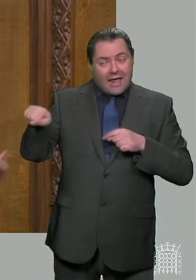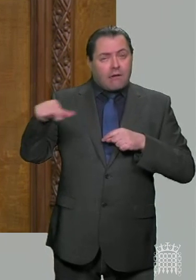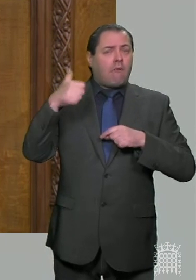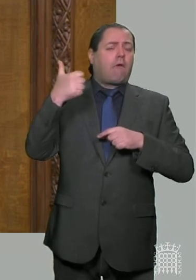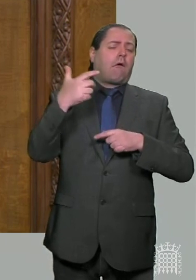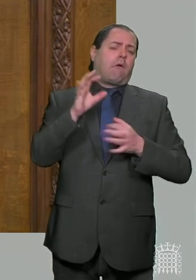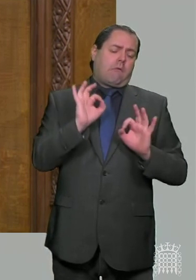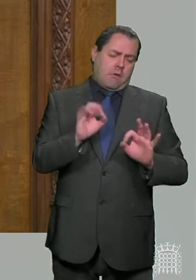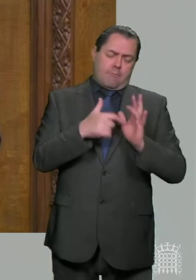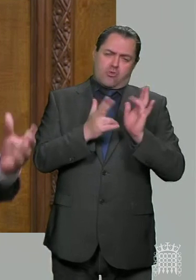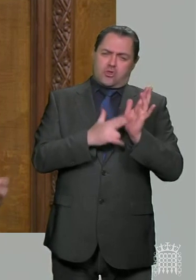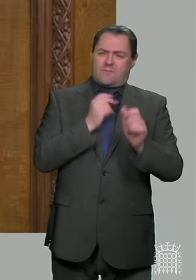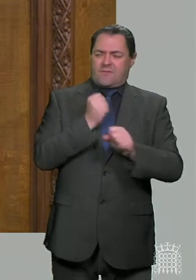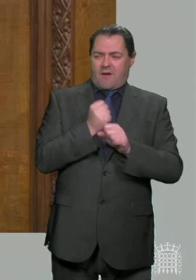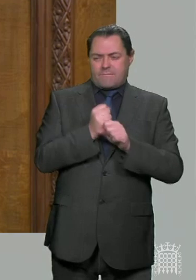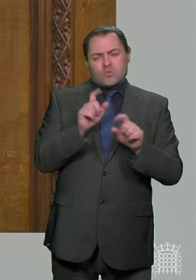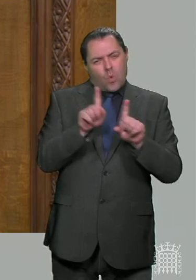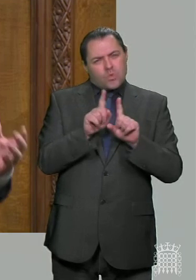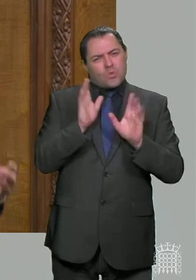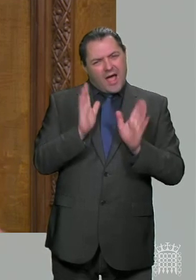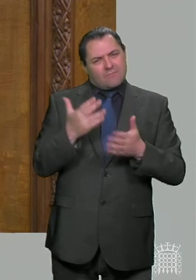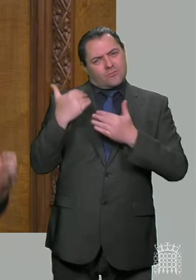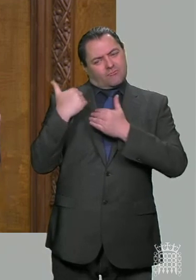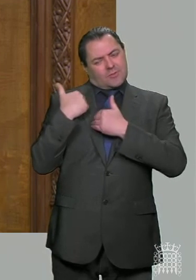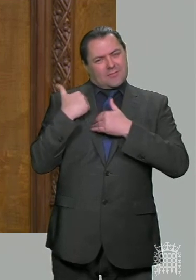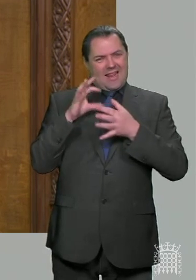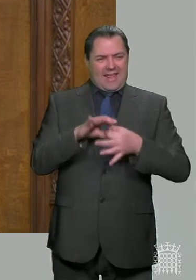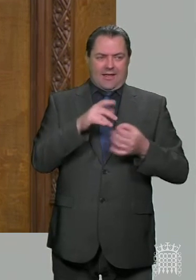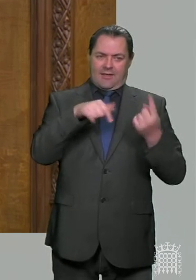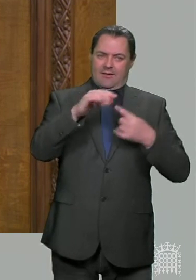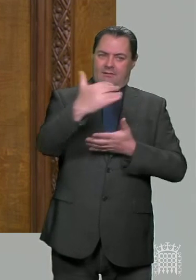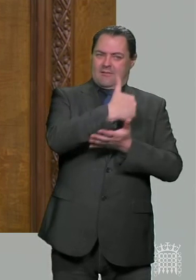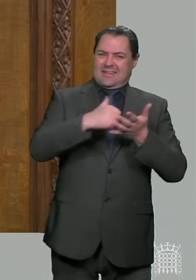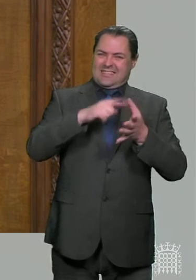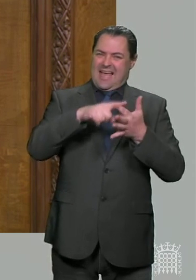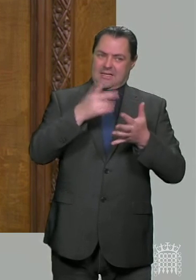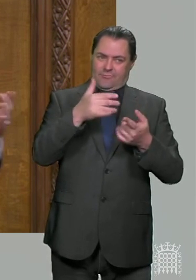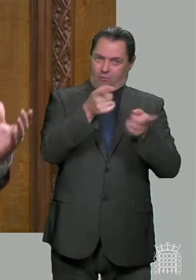As a Conservative Government, we have a particular responsibility to the taxpayer to ensure value for money.